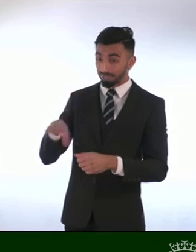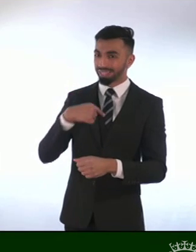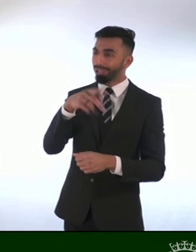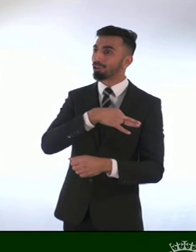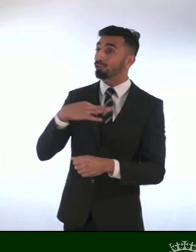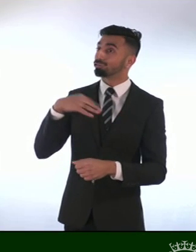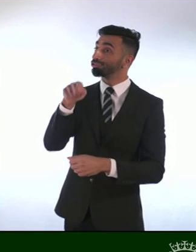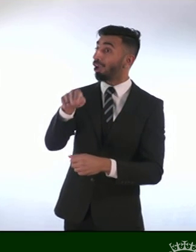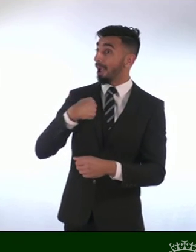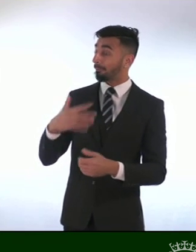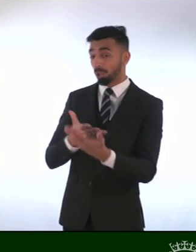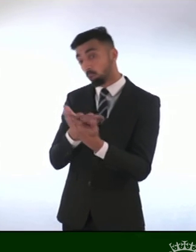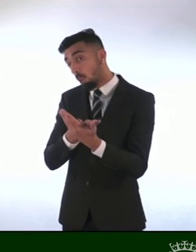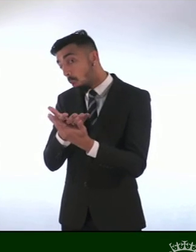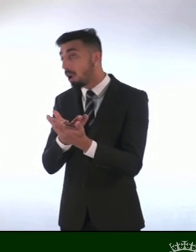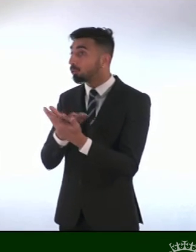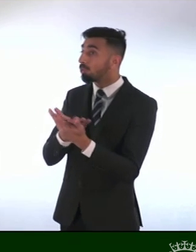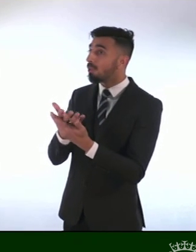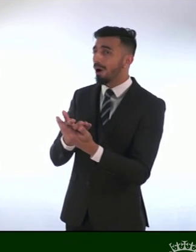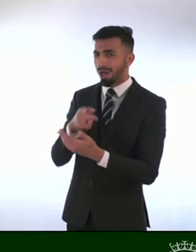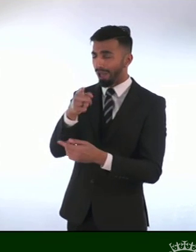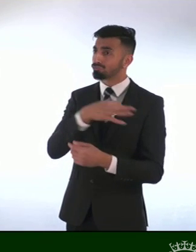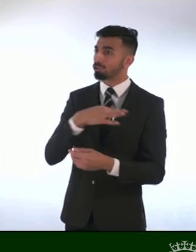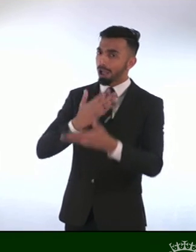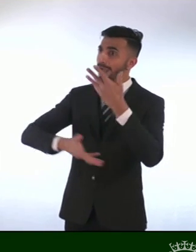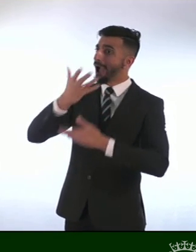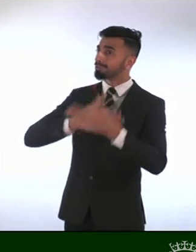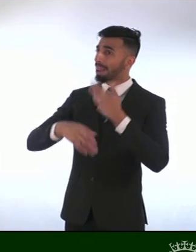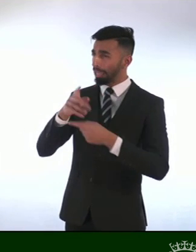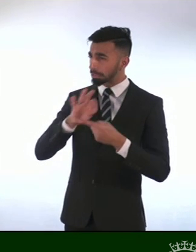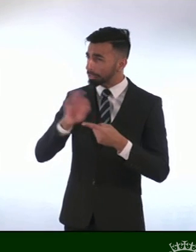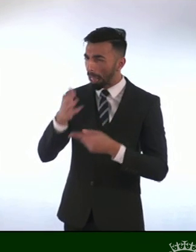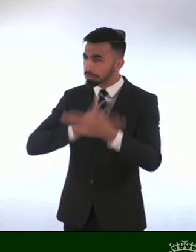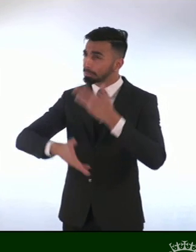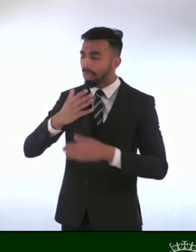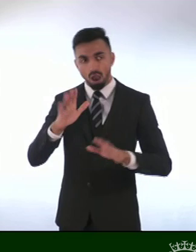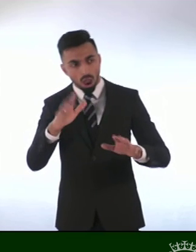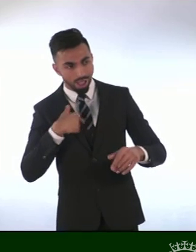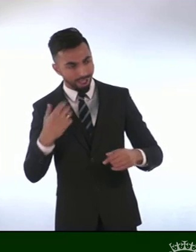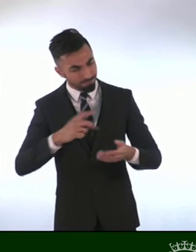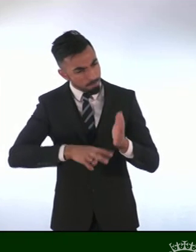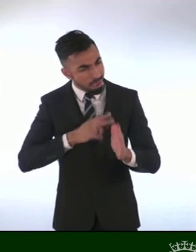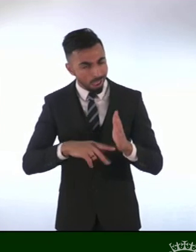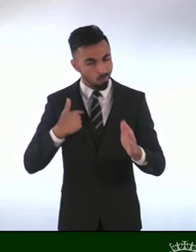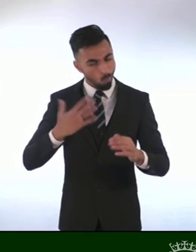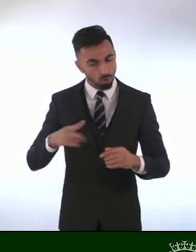They explained in great detail their fascinating plan for improving service for their patients.